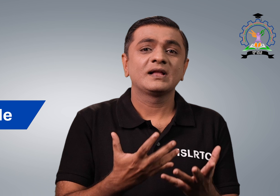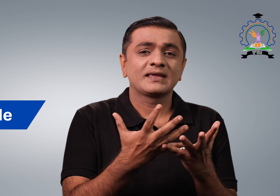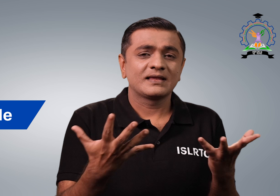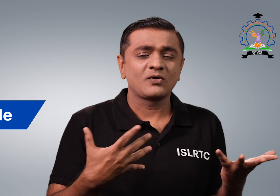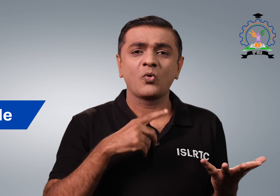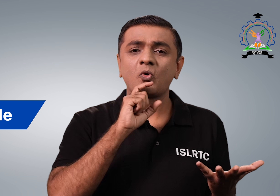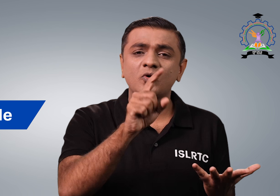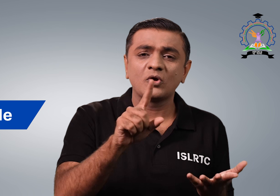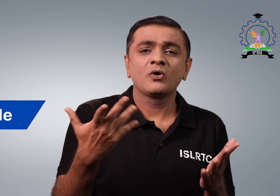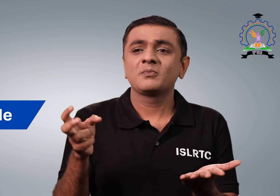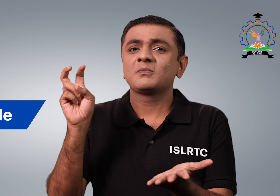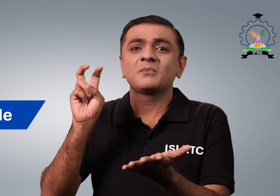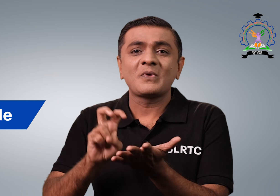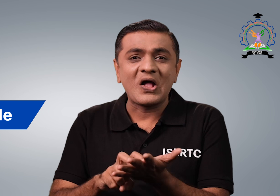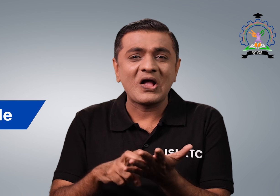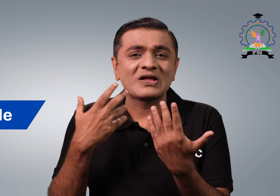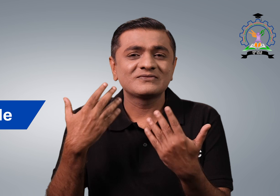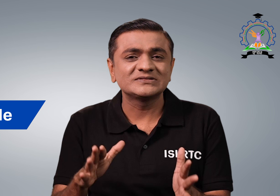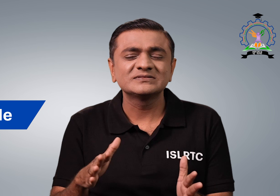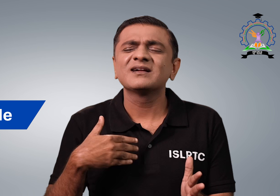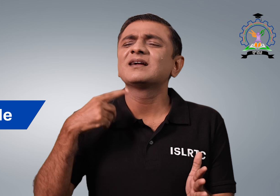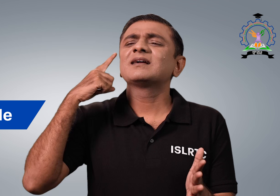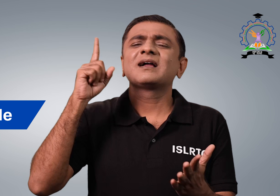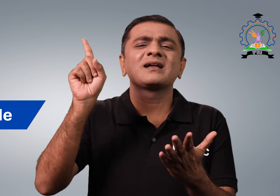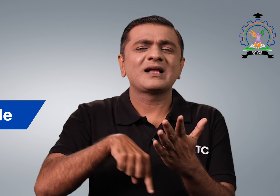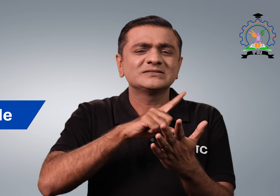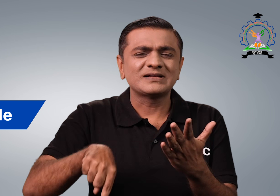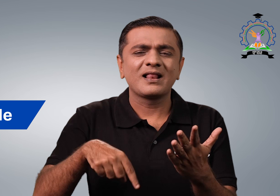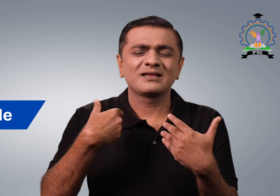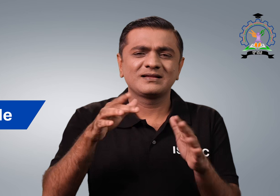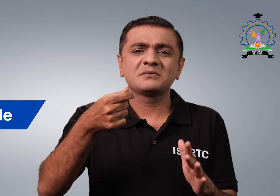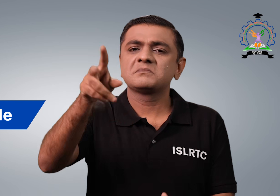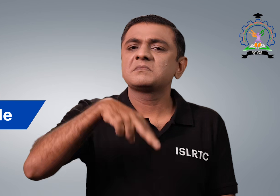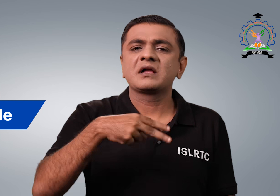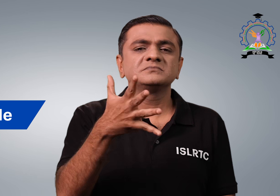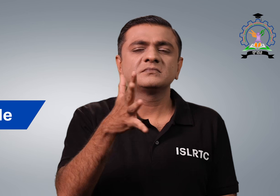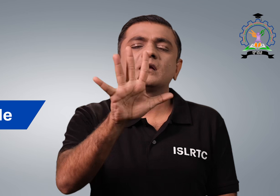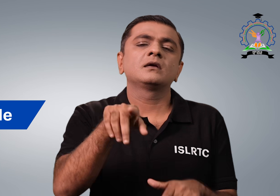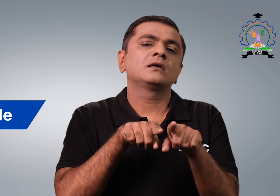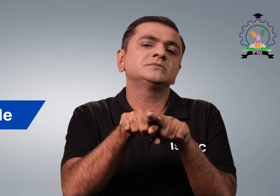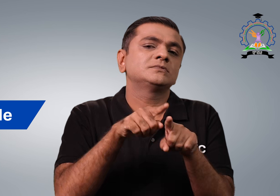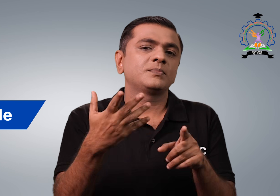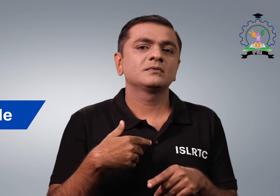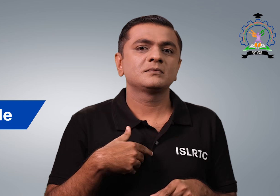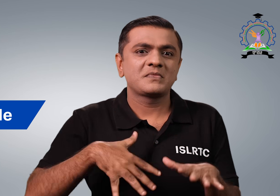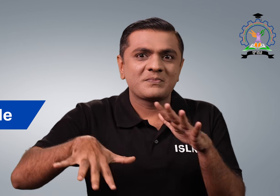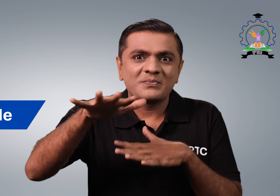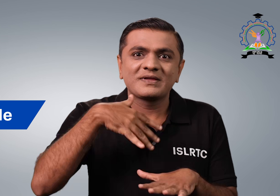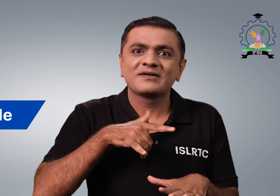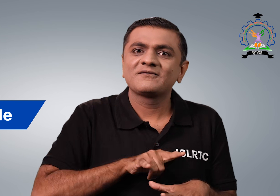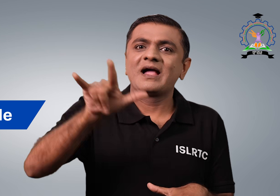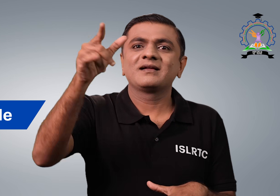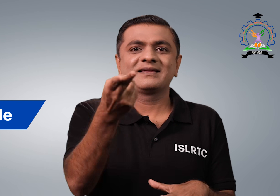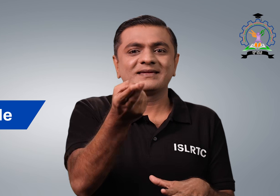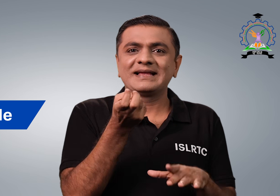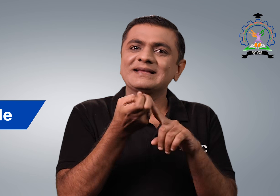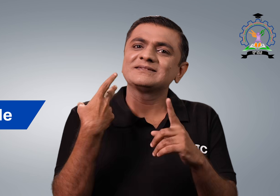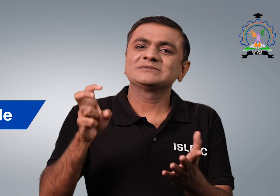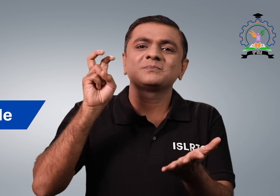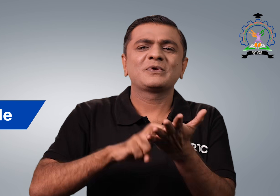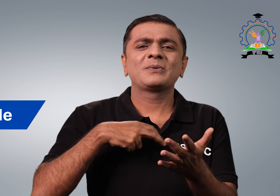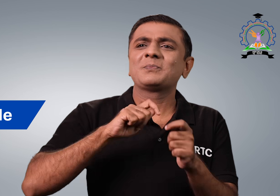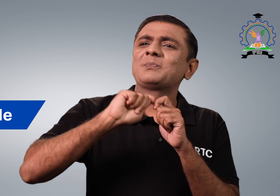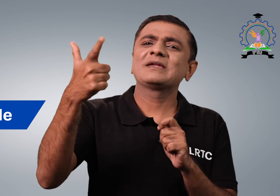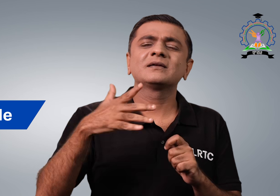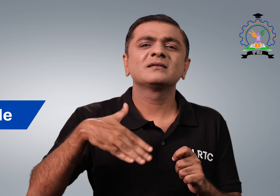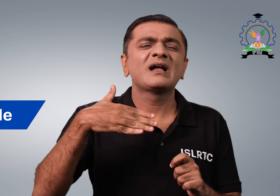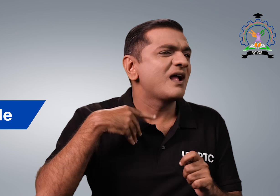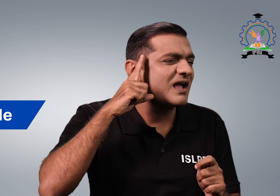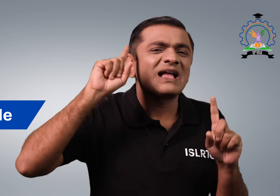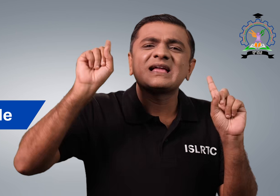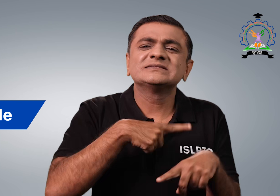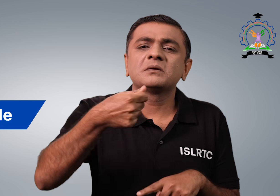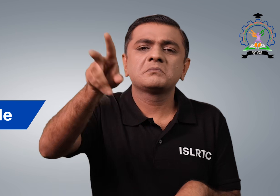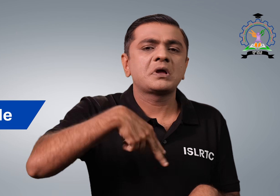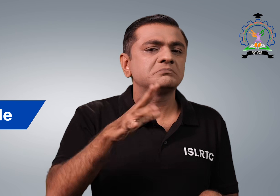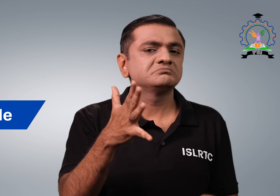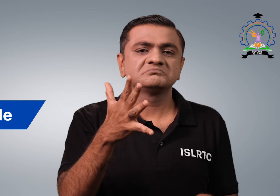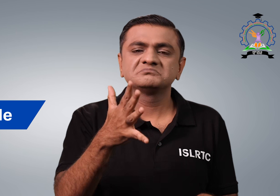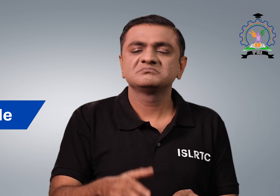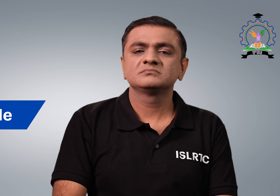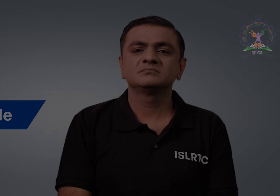It refers to something that you will not get your money back when the item or order is cancelled. For example, you book the flight tickets, but cancel the trip, you will not get refund on non-refundable tickets.